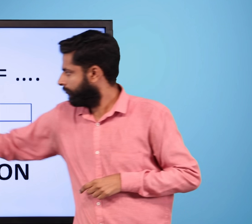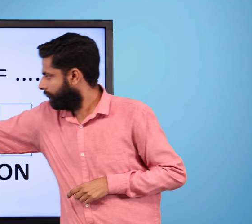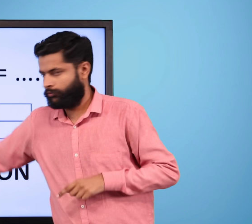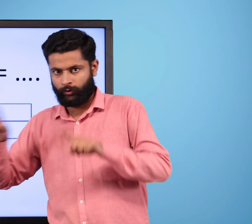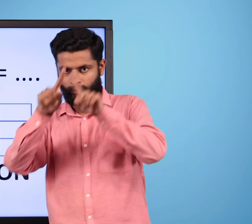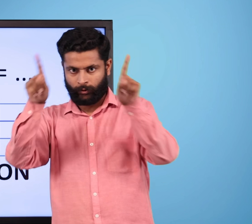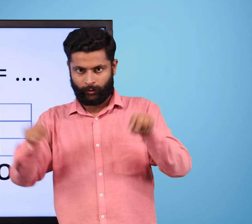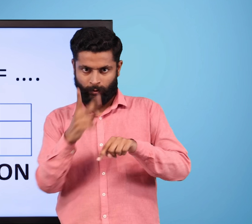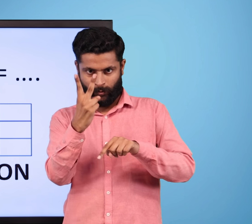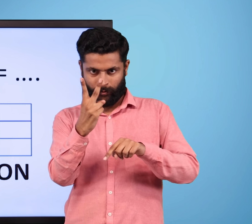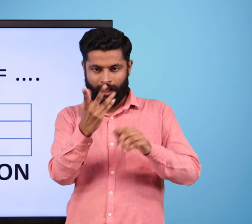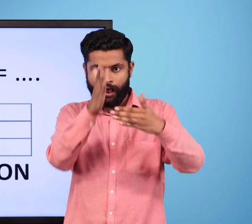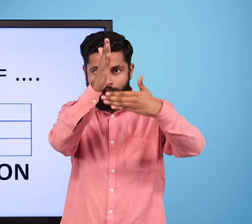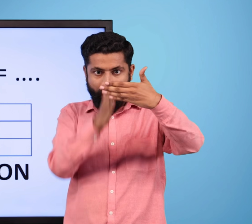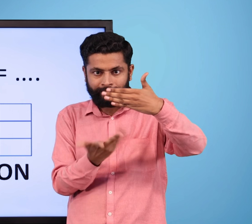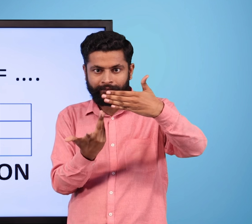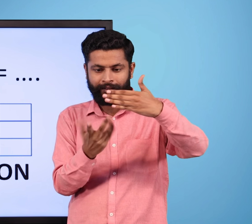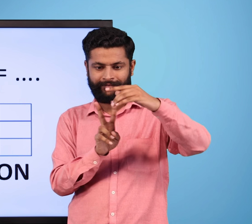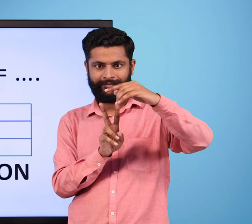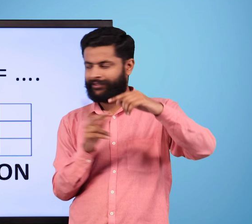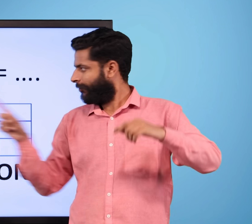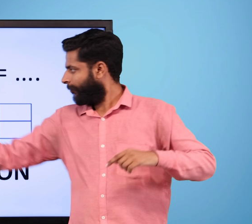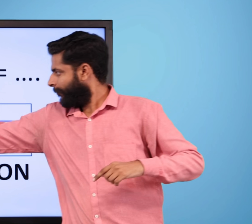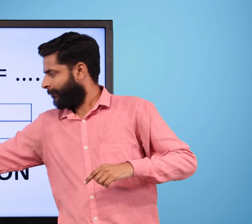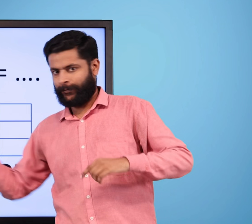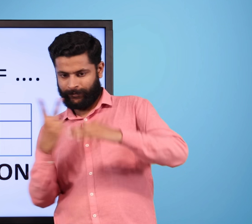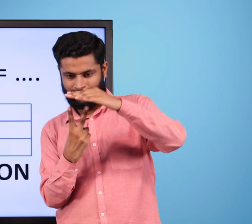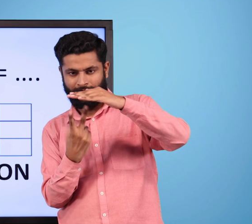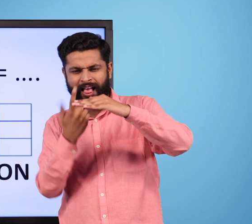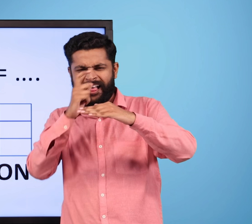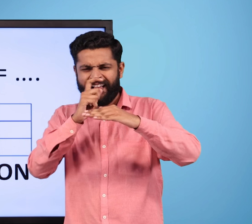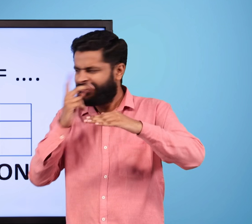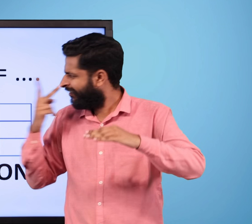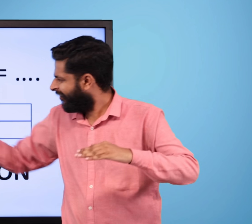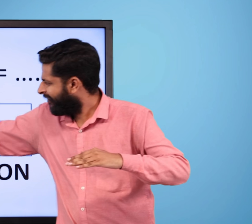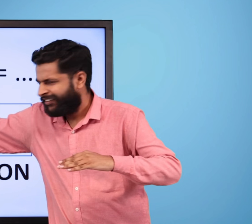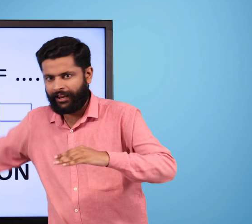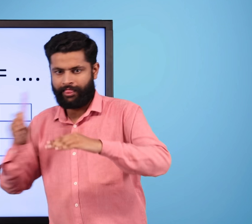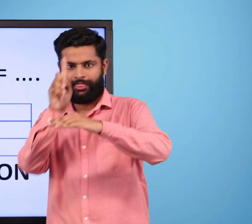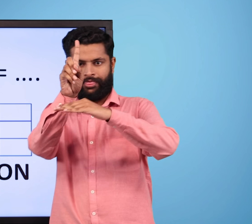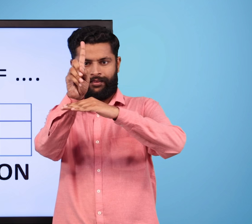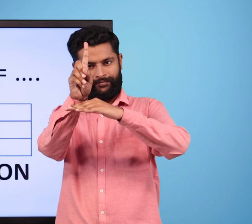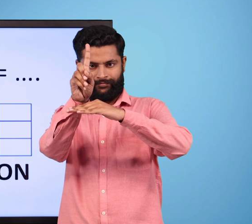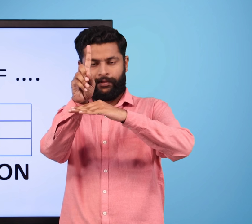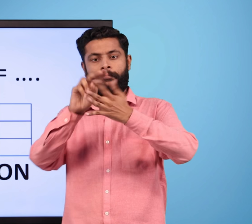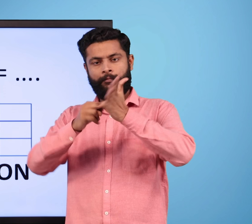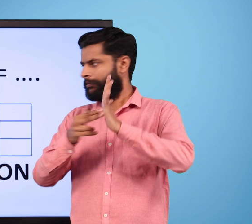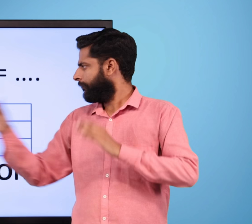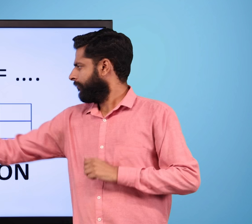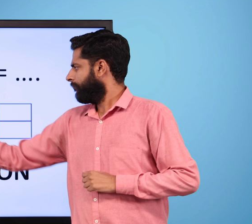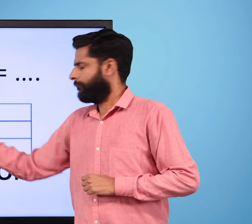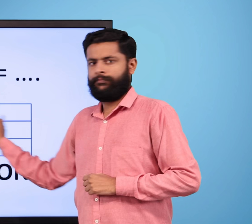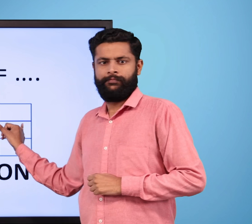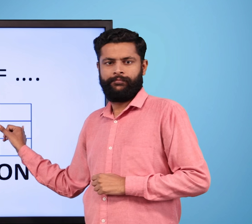you can see that they represent the same whole.